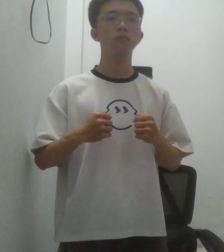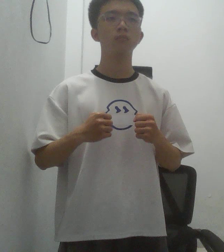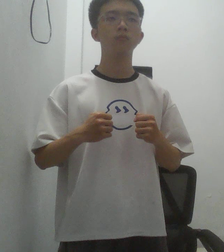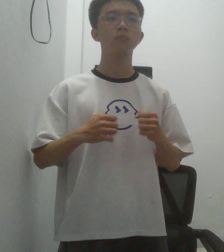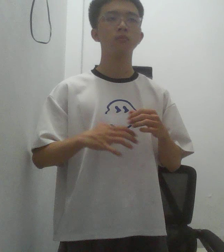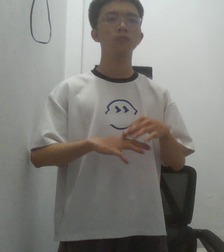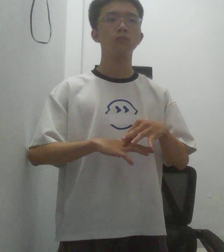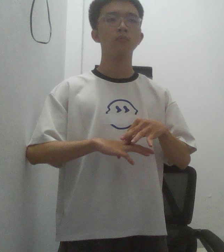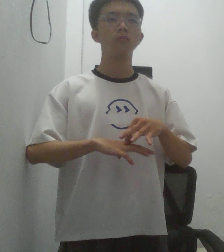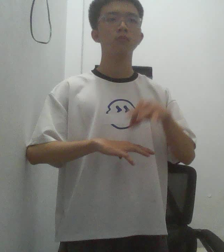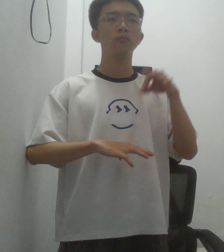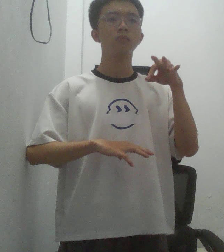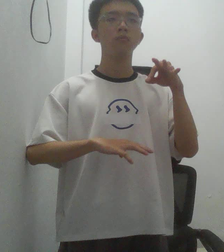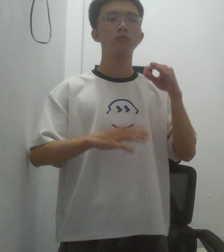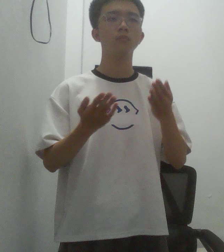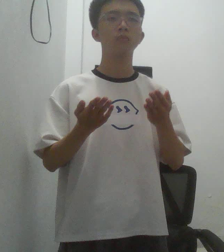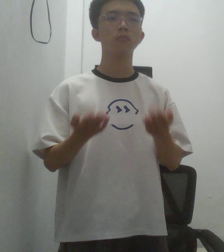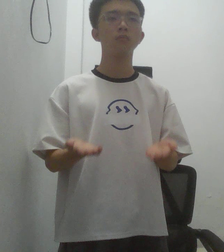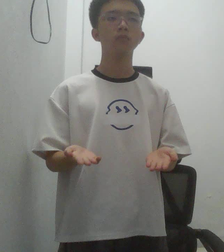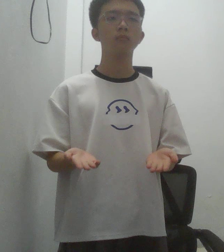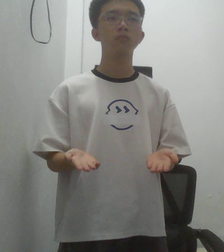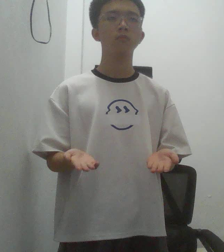tuan nay